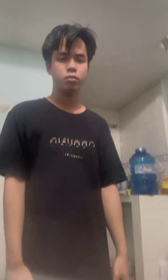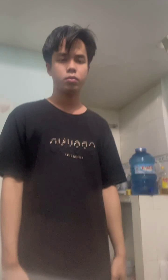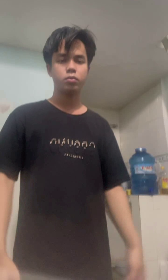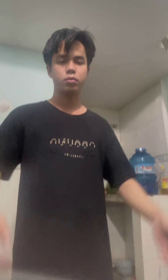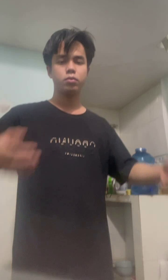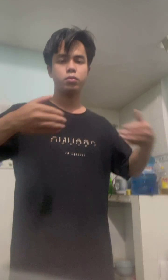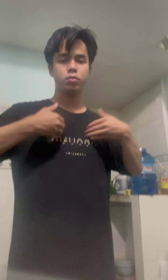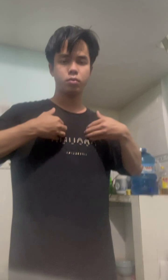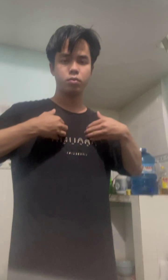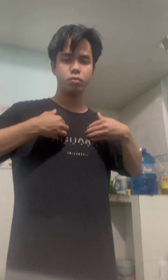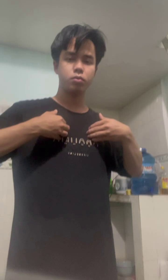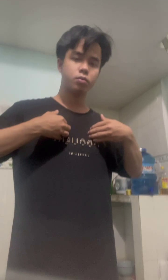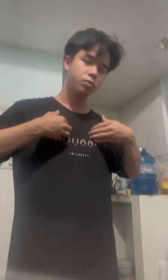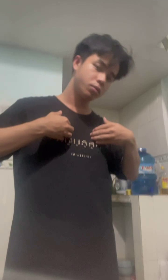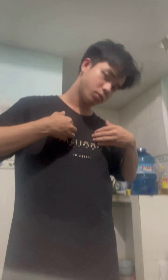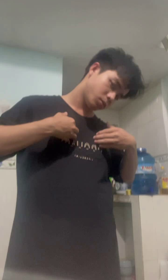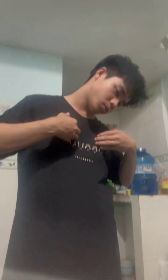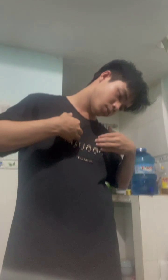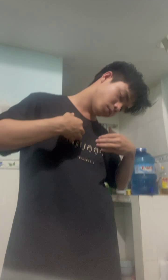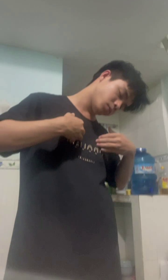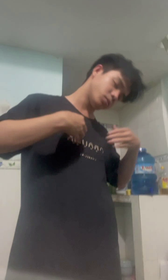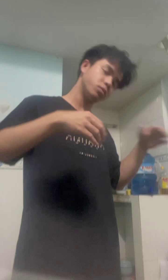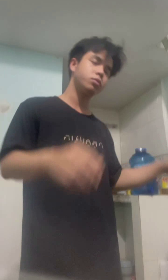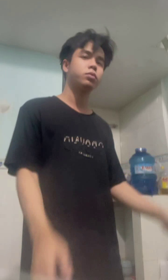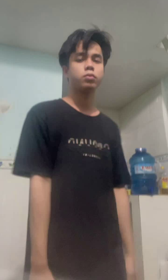met moi